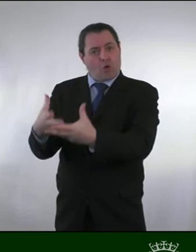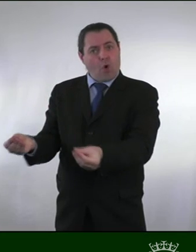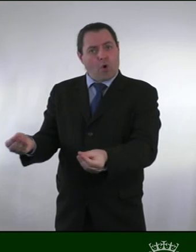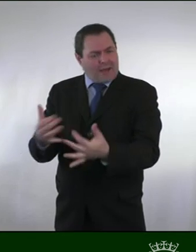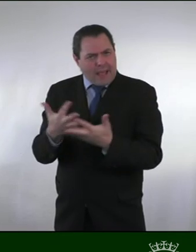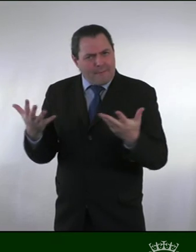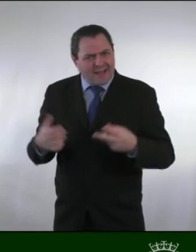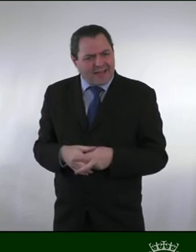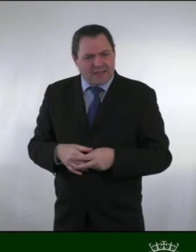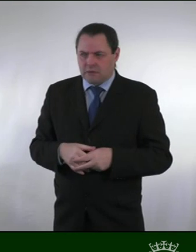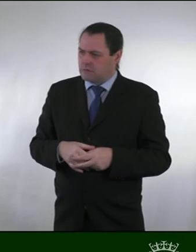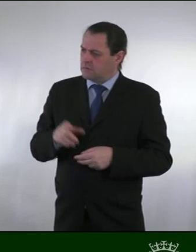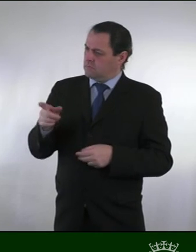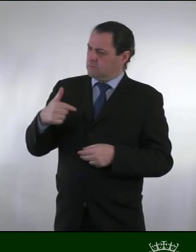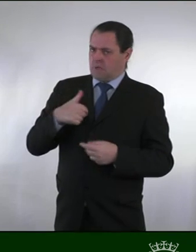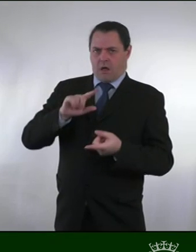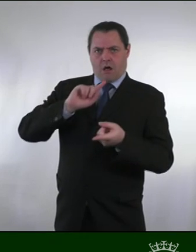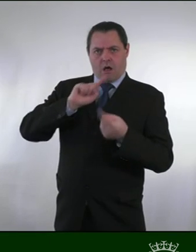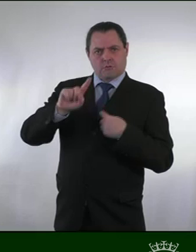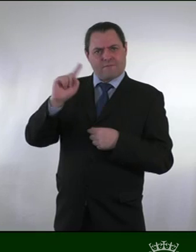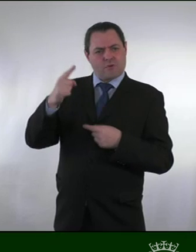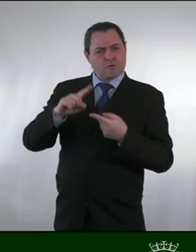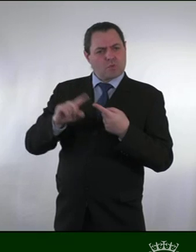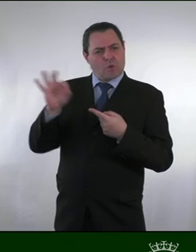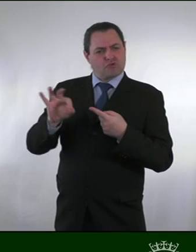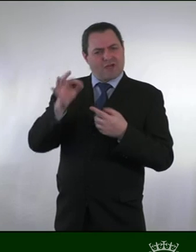I answered the first question entirely accurately.